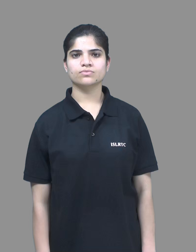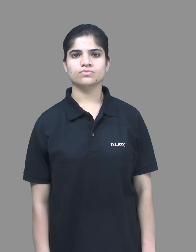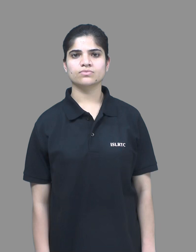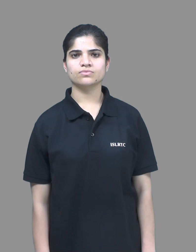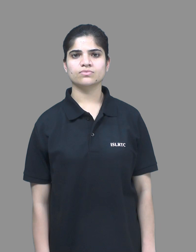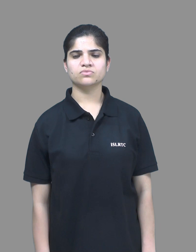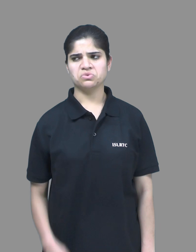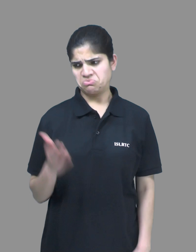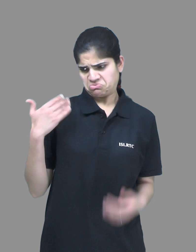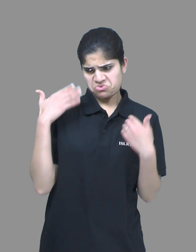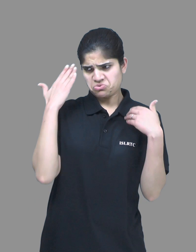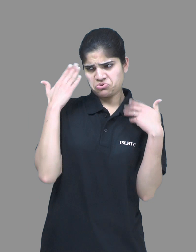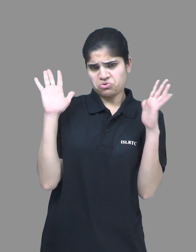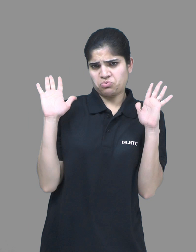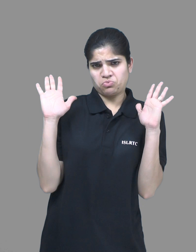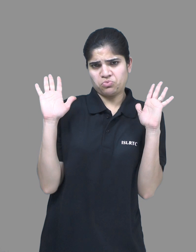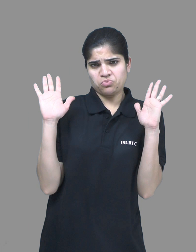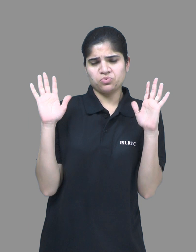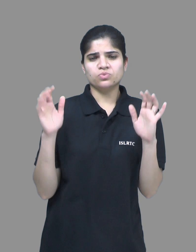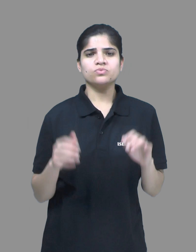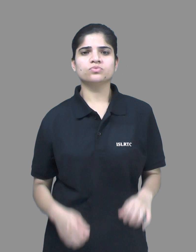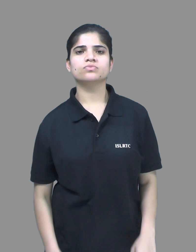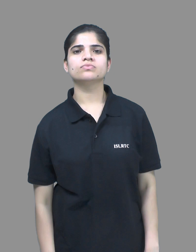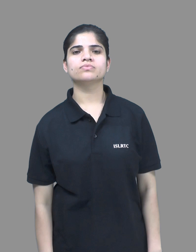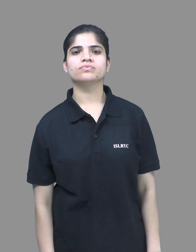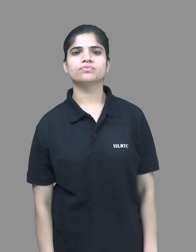Strange